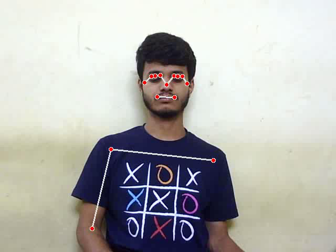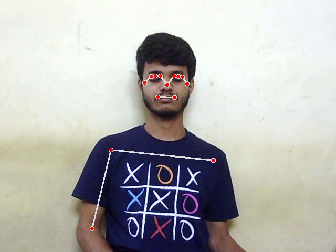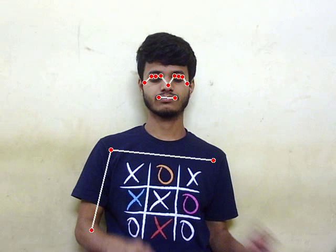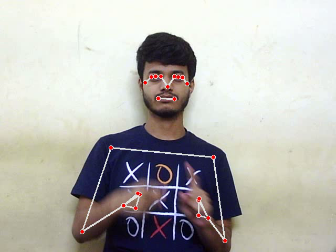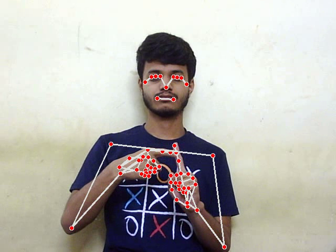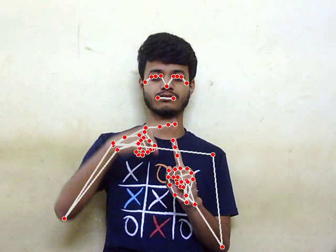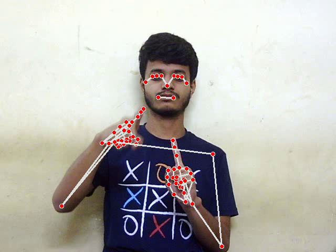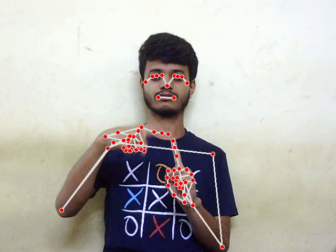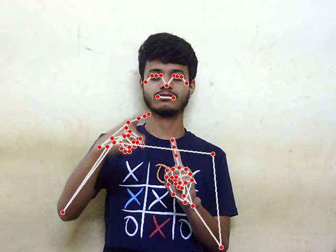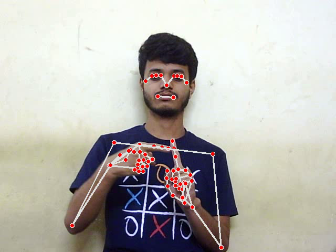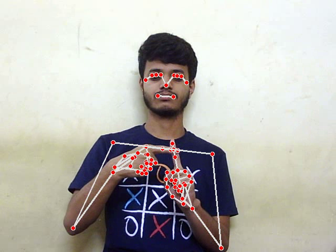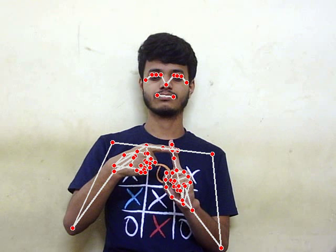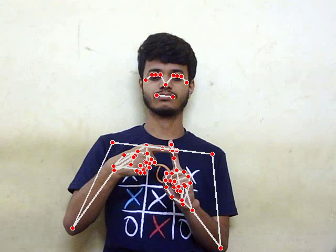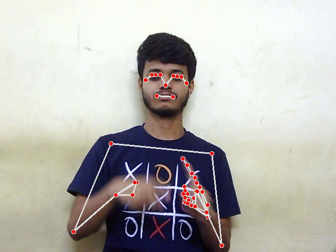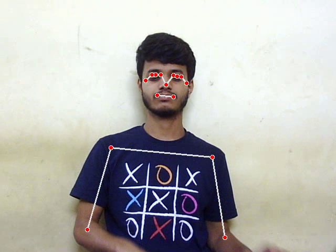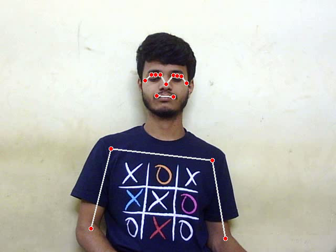when